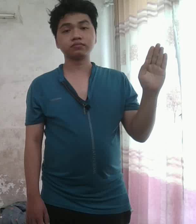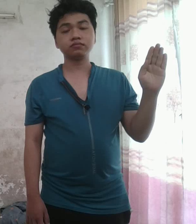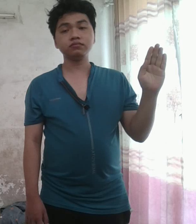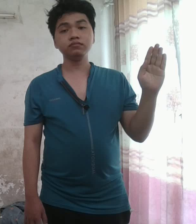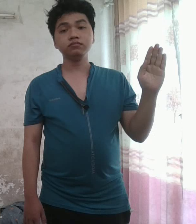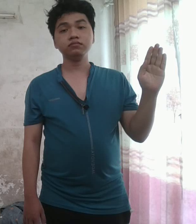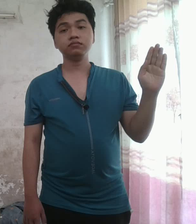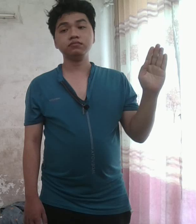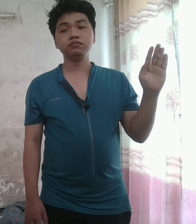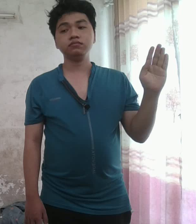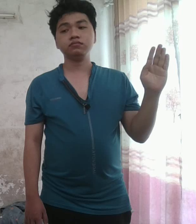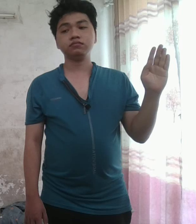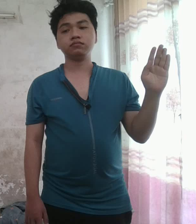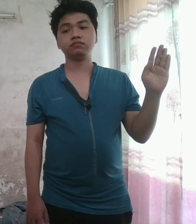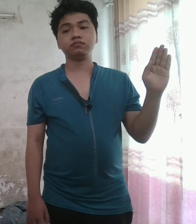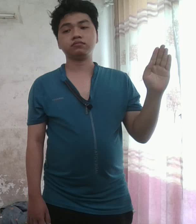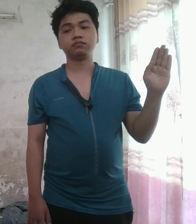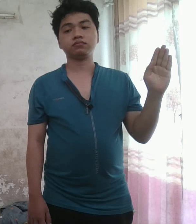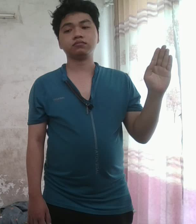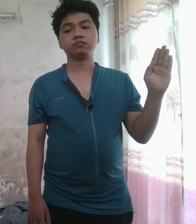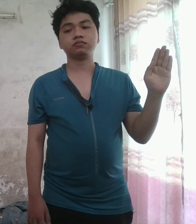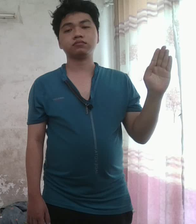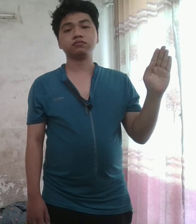b